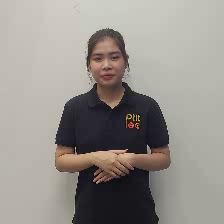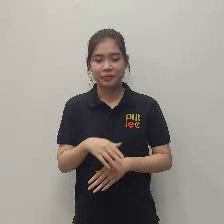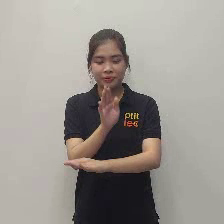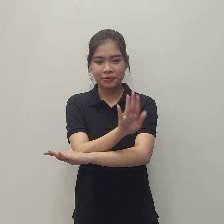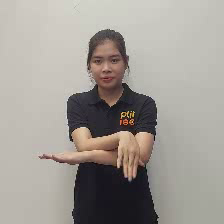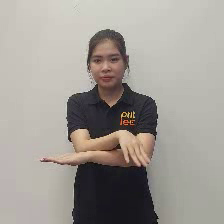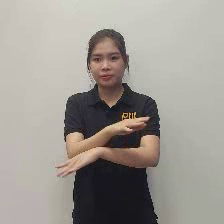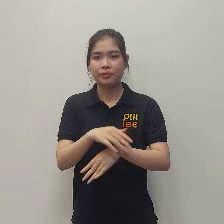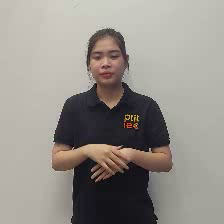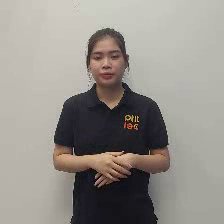Chiều